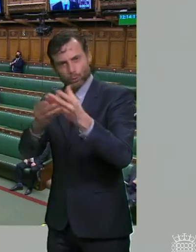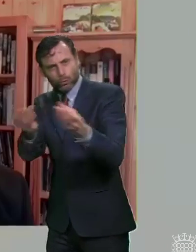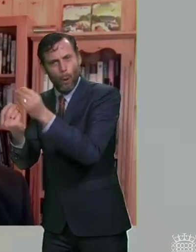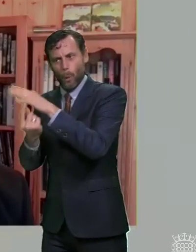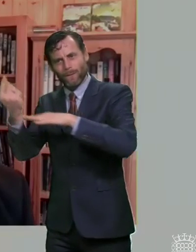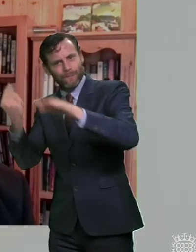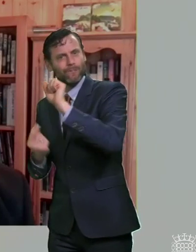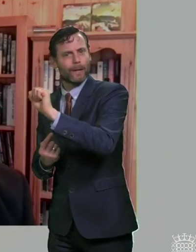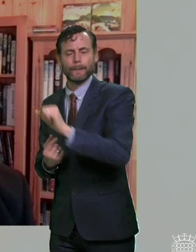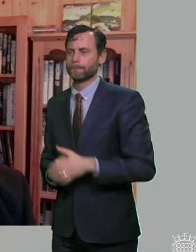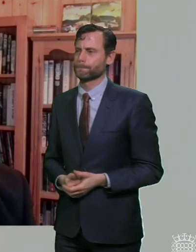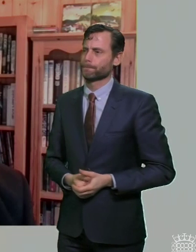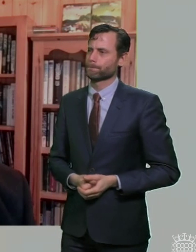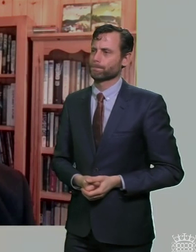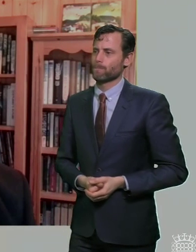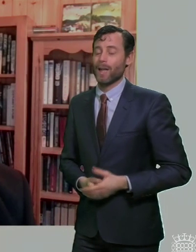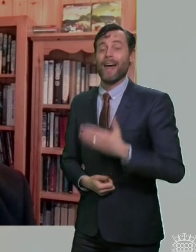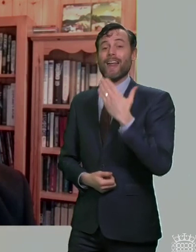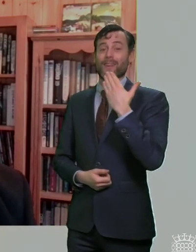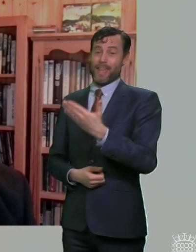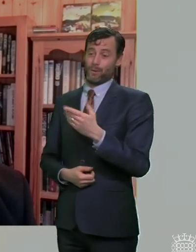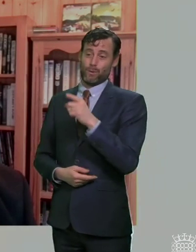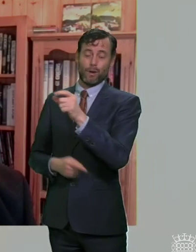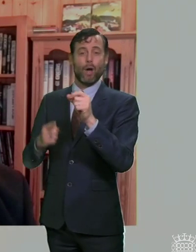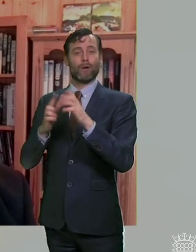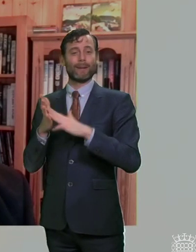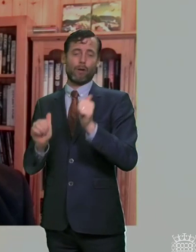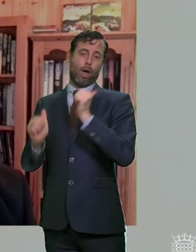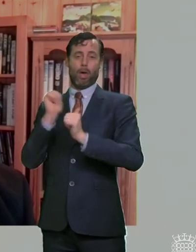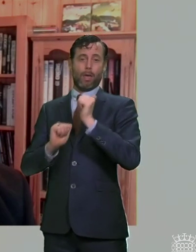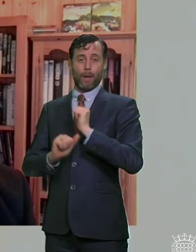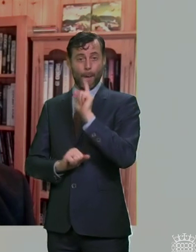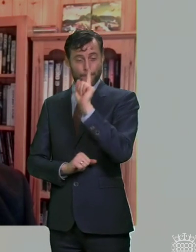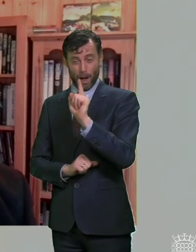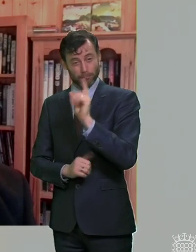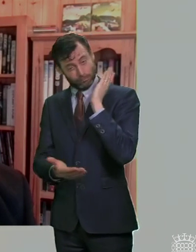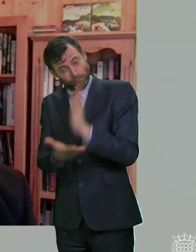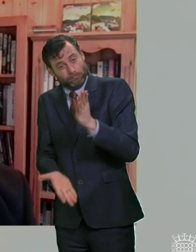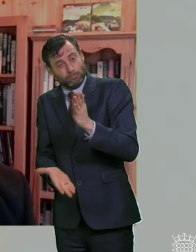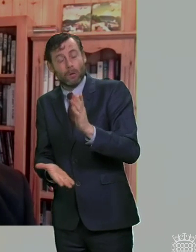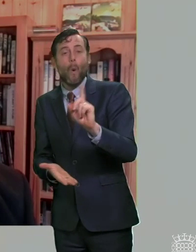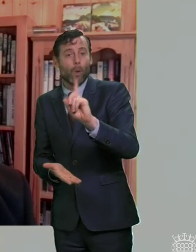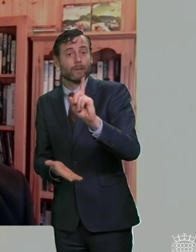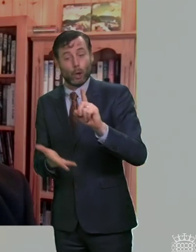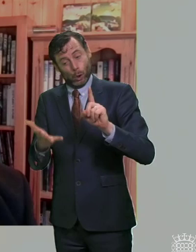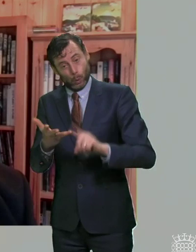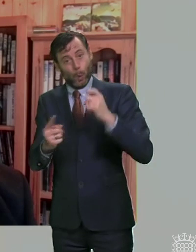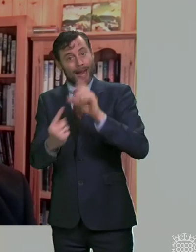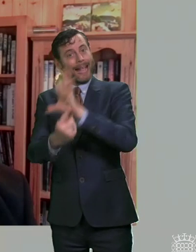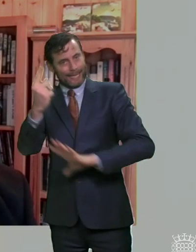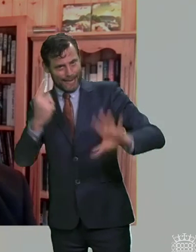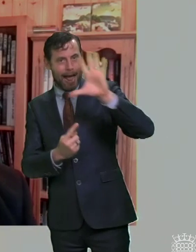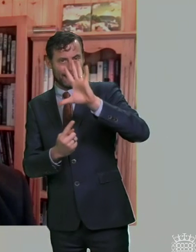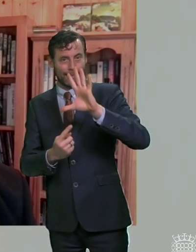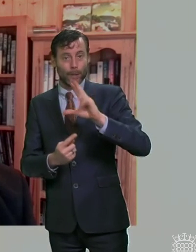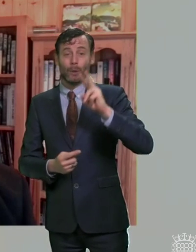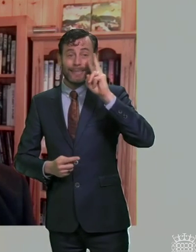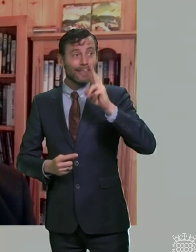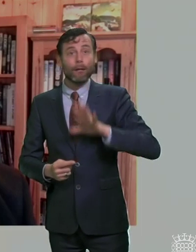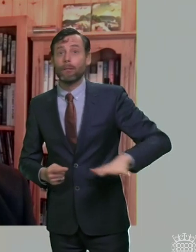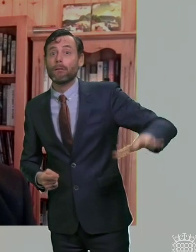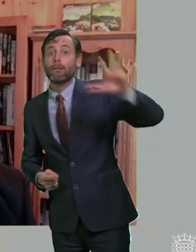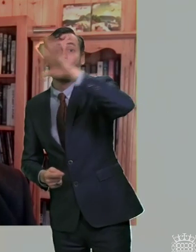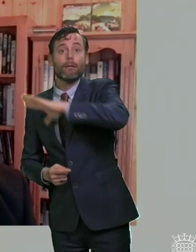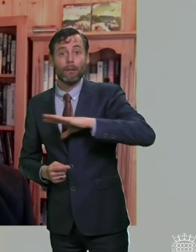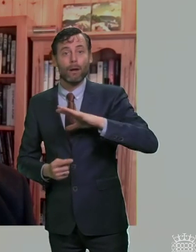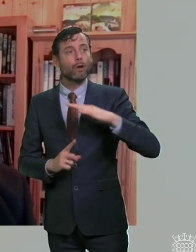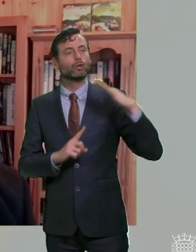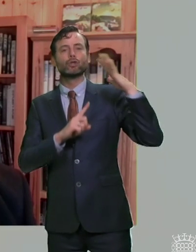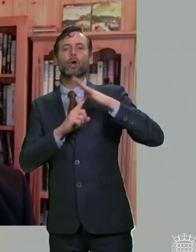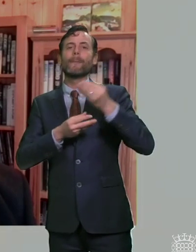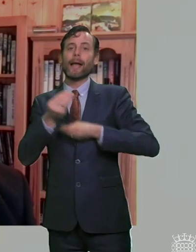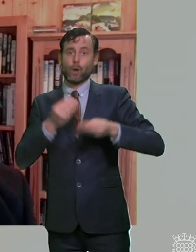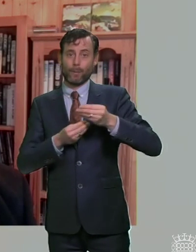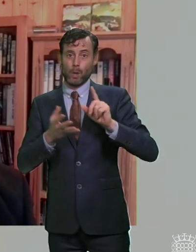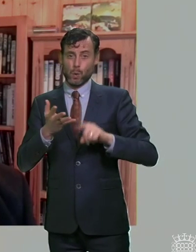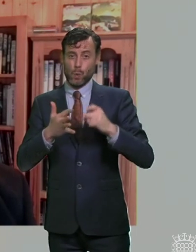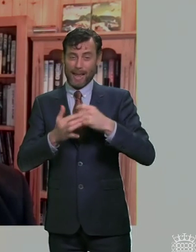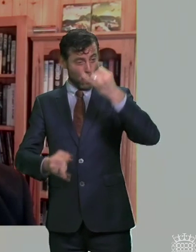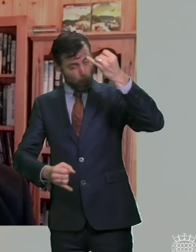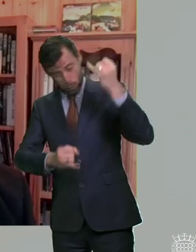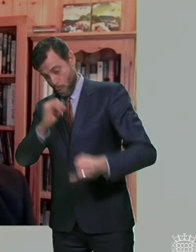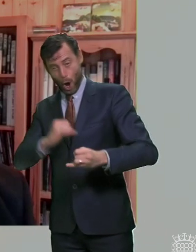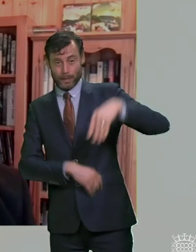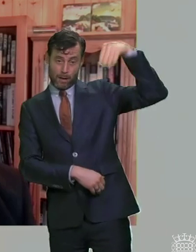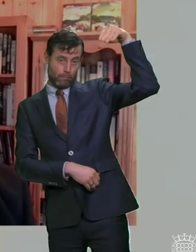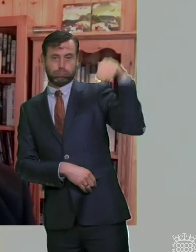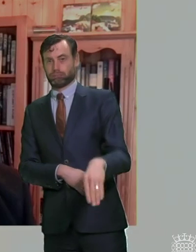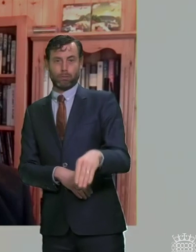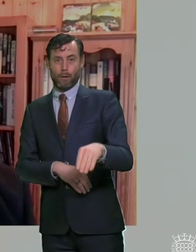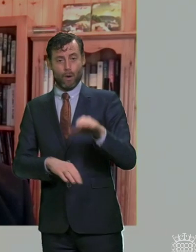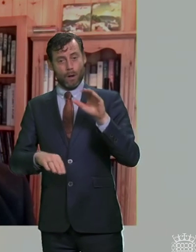The Prime Minister is boasting, but the cold, hard reality is that the United Kingdom has suffered the worst slump of any major economy and 120,000 people have lost their lives.